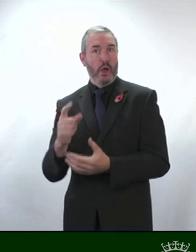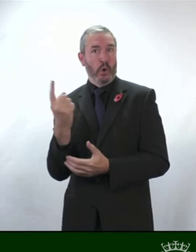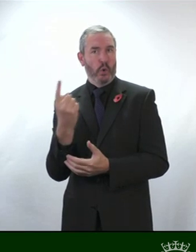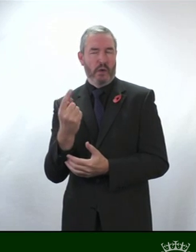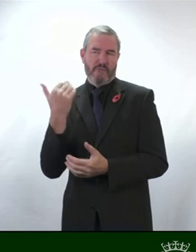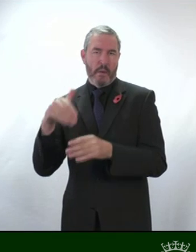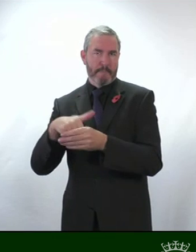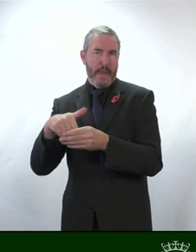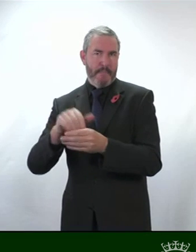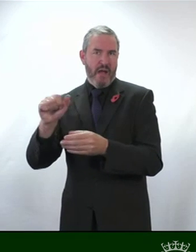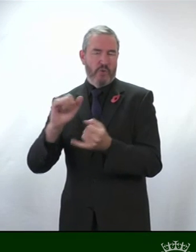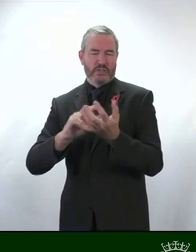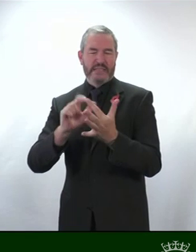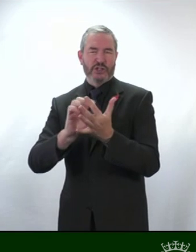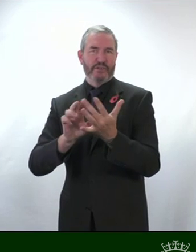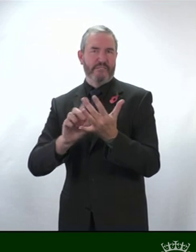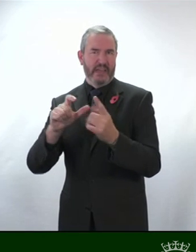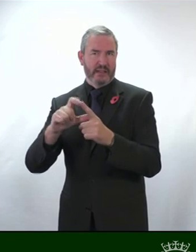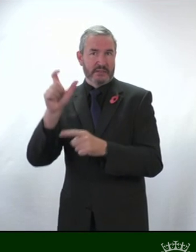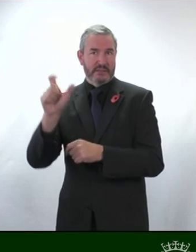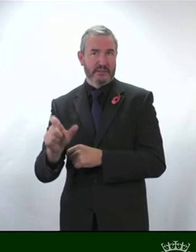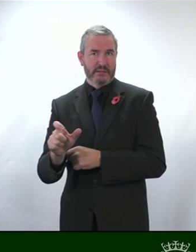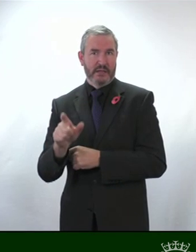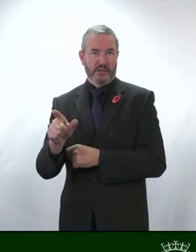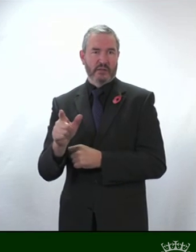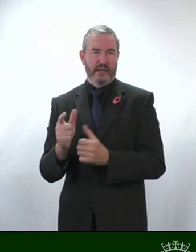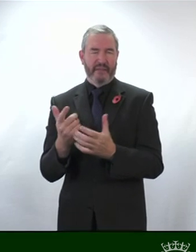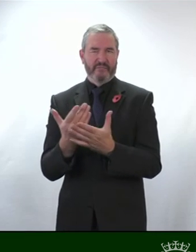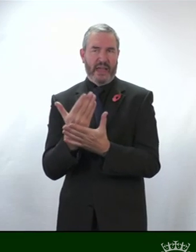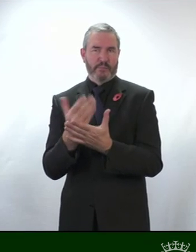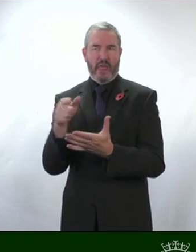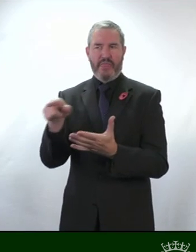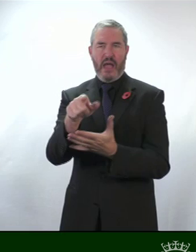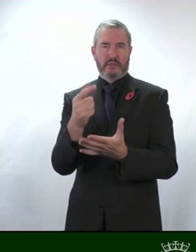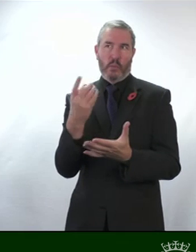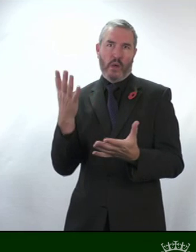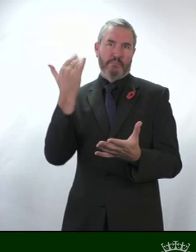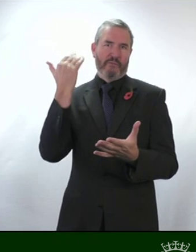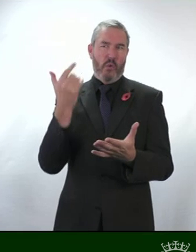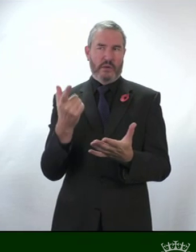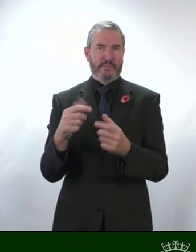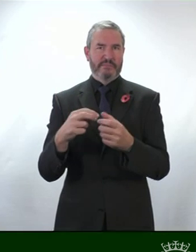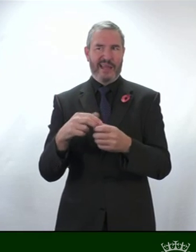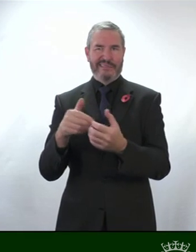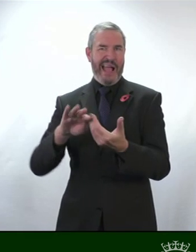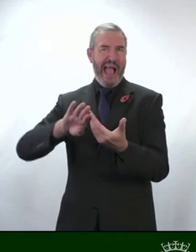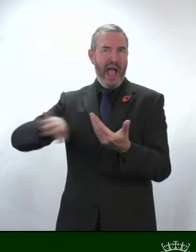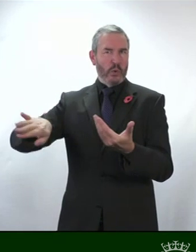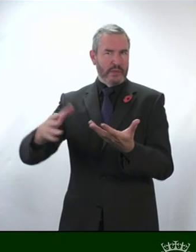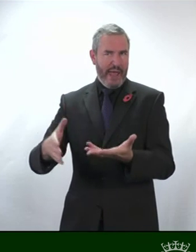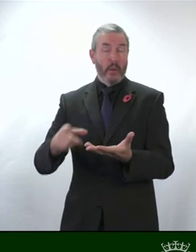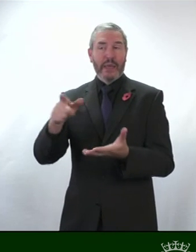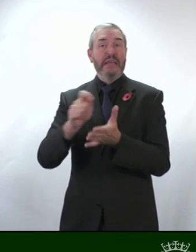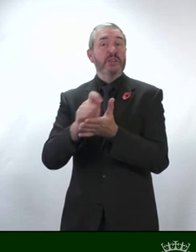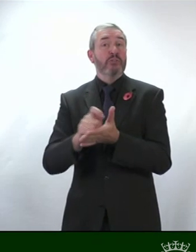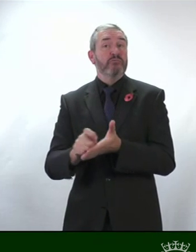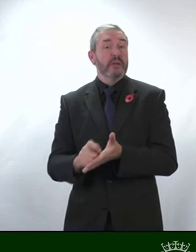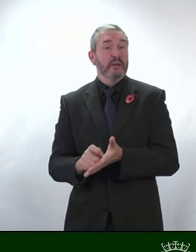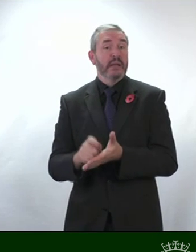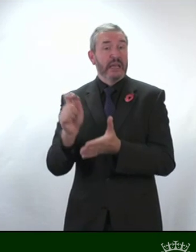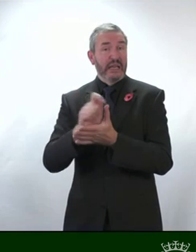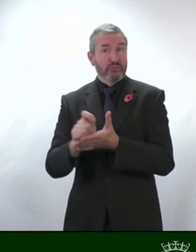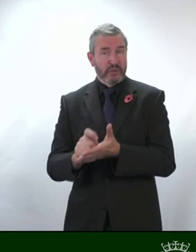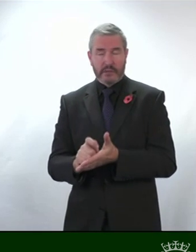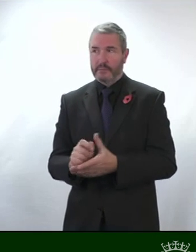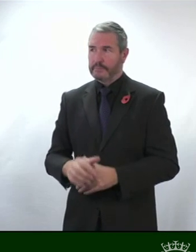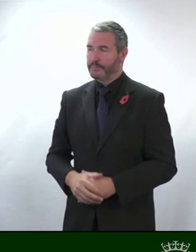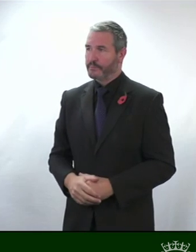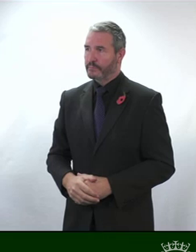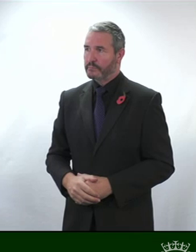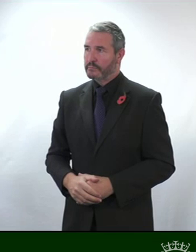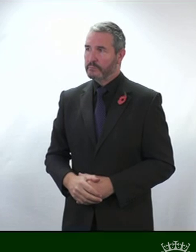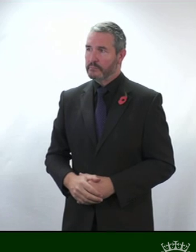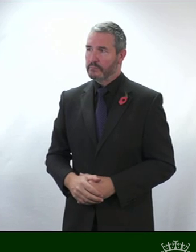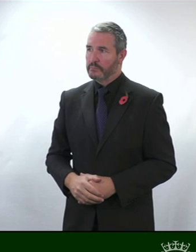former Member for Sedgefield, who is not as fashionable on those Benches as he once was or should be— Not with all of them; perhaps on the Front Bench, but not all of them.